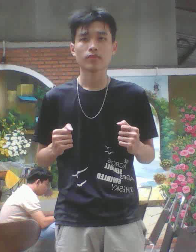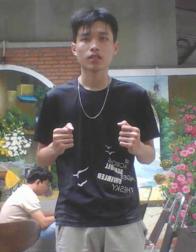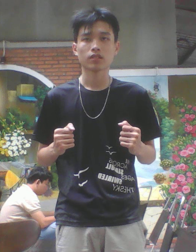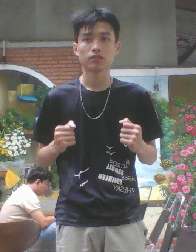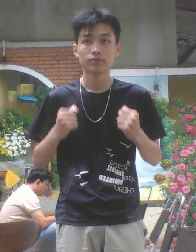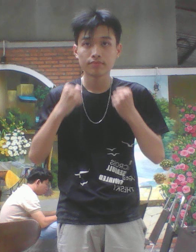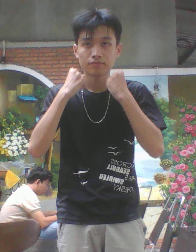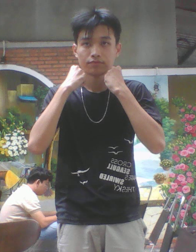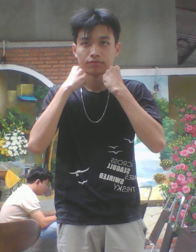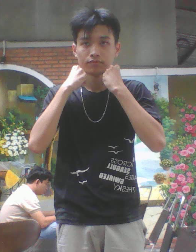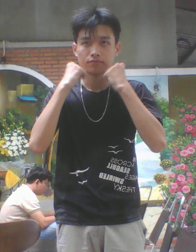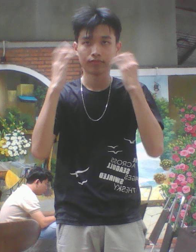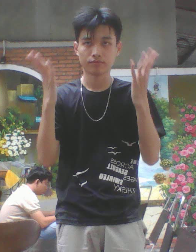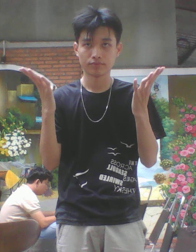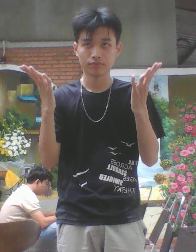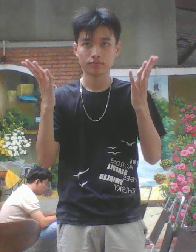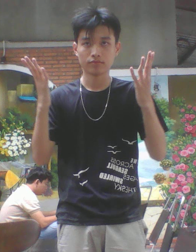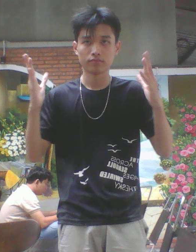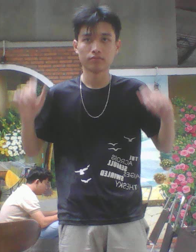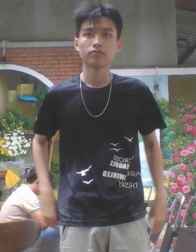cam on